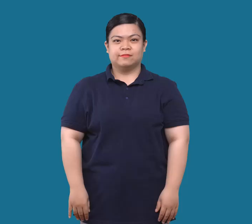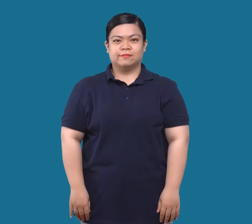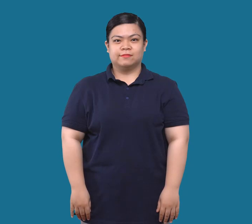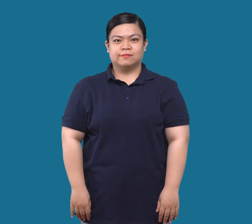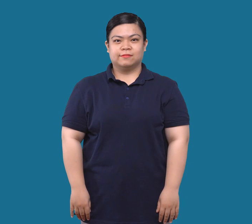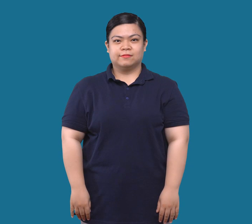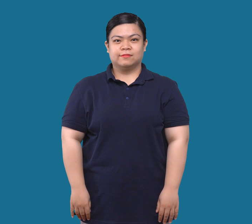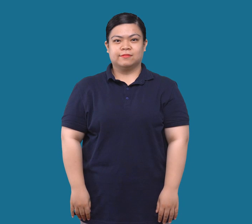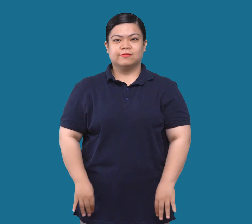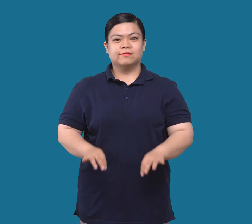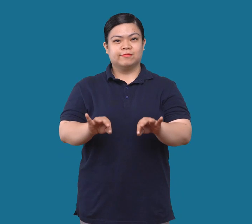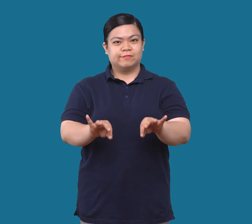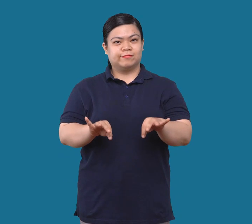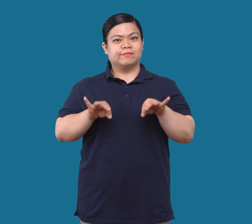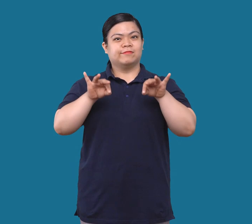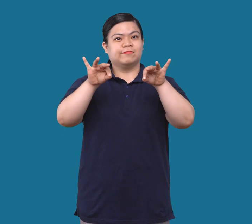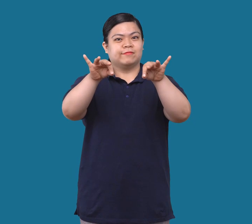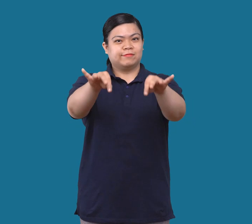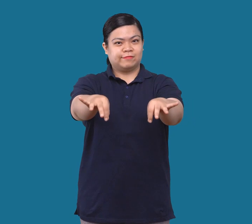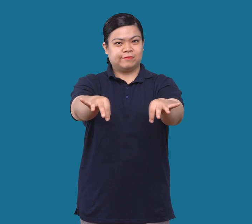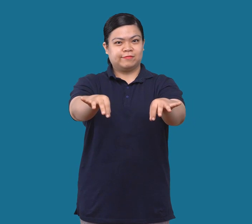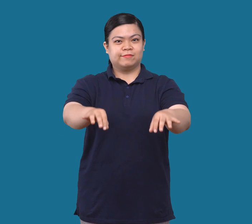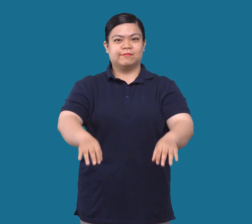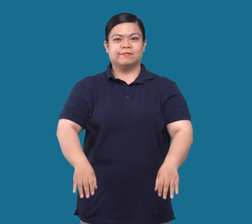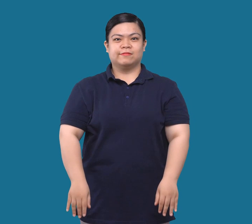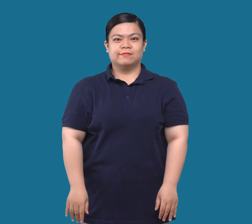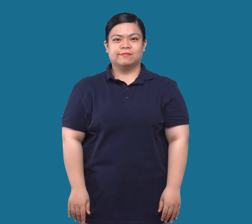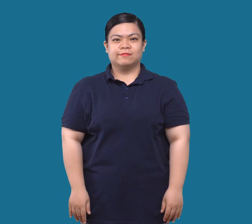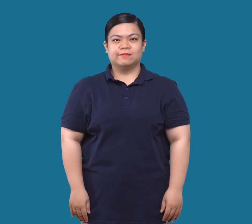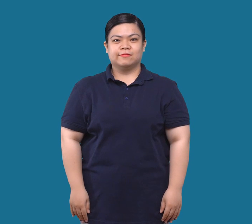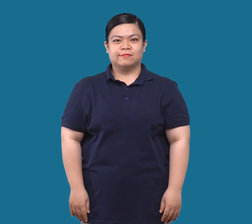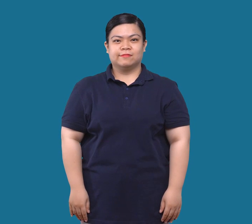siêu thị